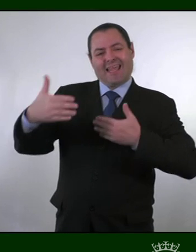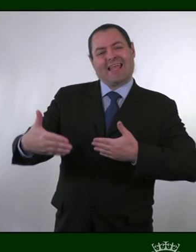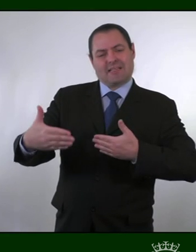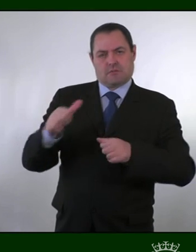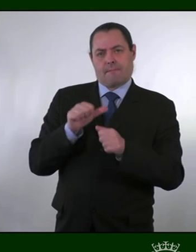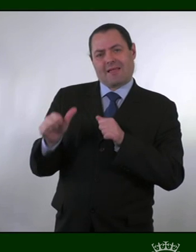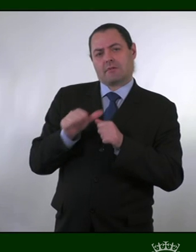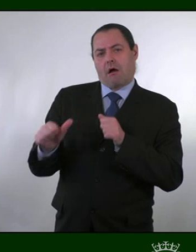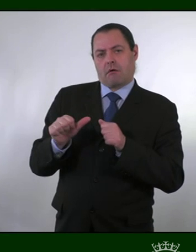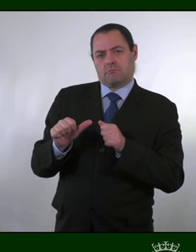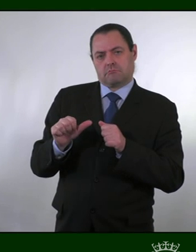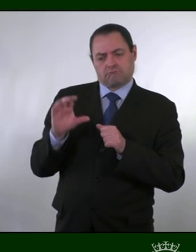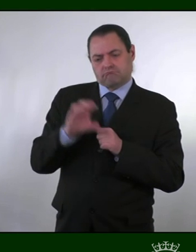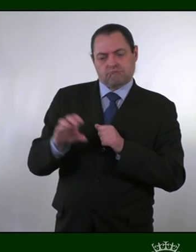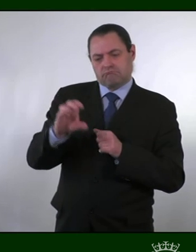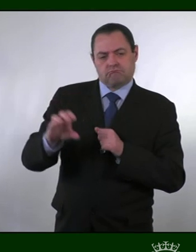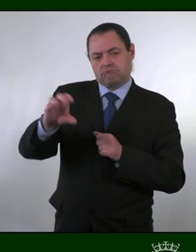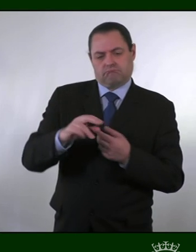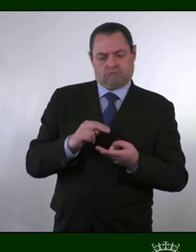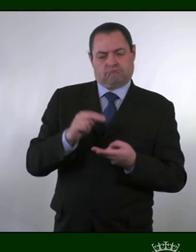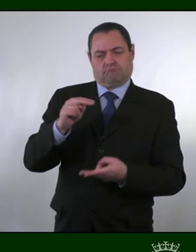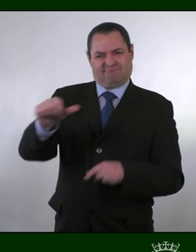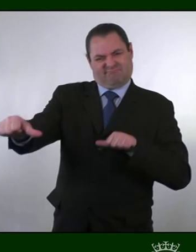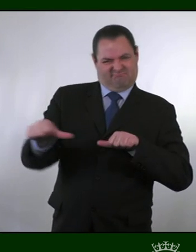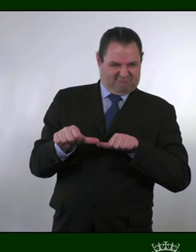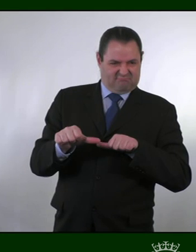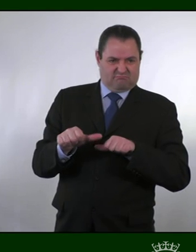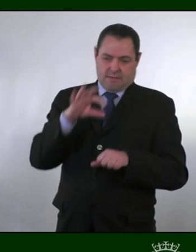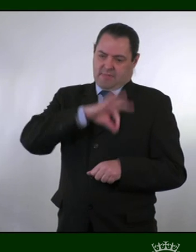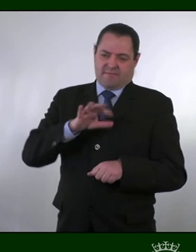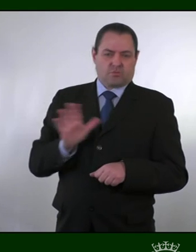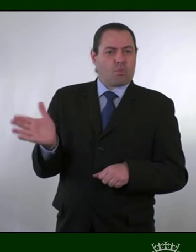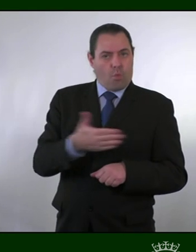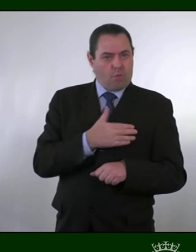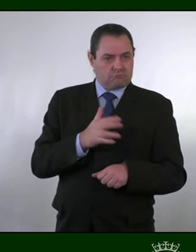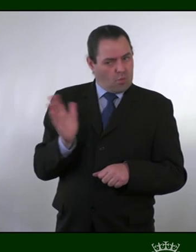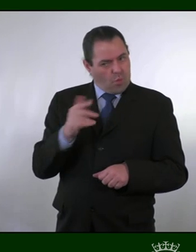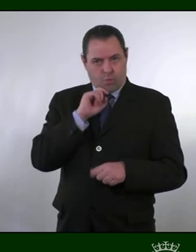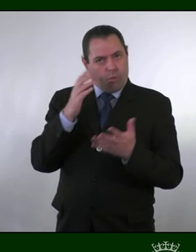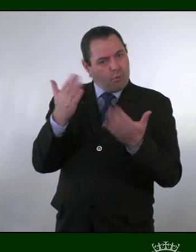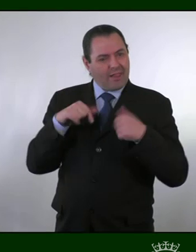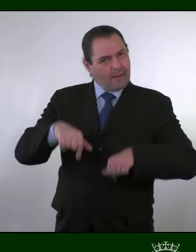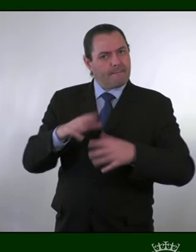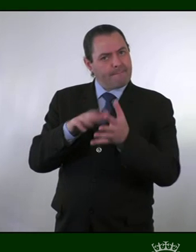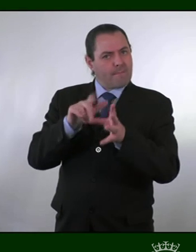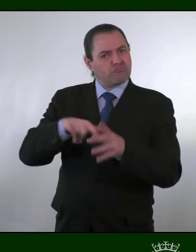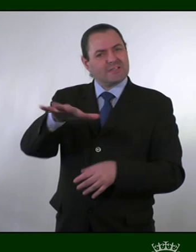Will he agree that that would be very worthwhile, beneficial and welcomed by everyone involved in the Moray growth deal?